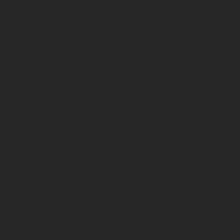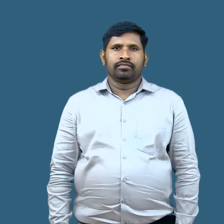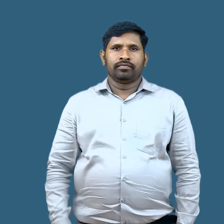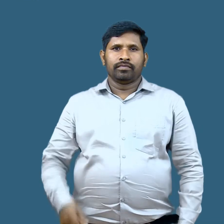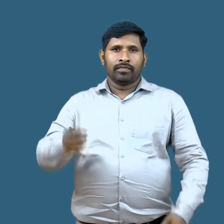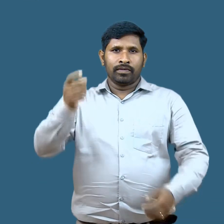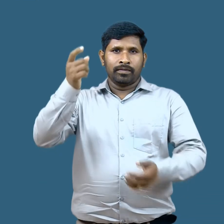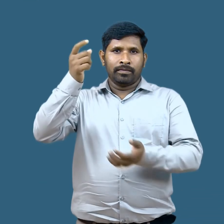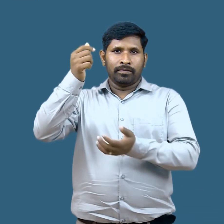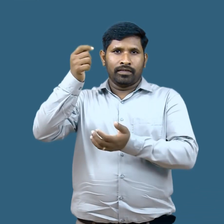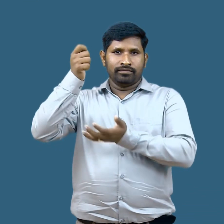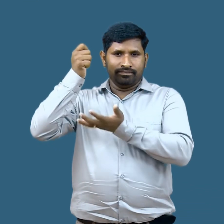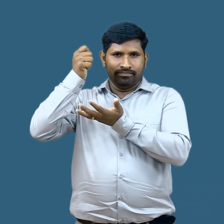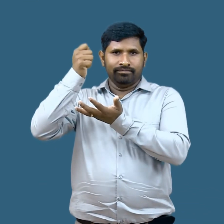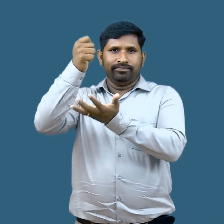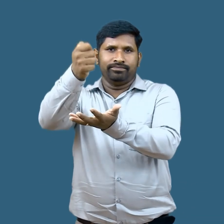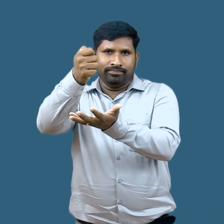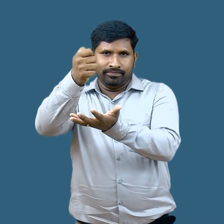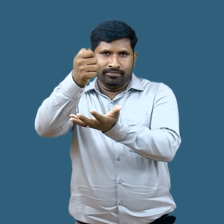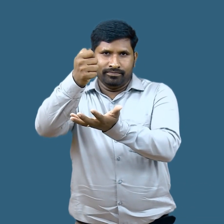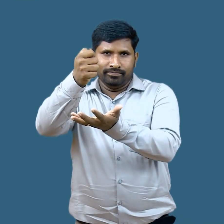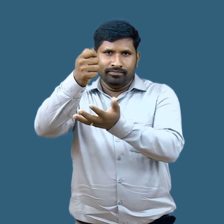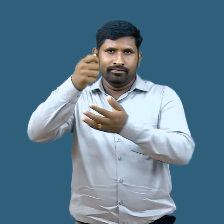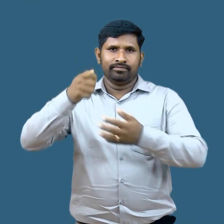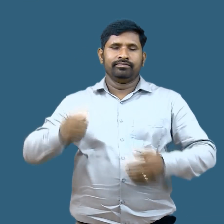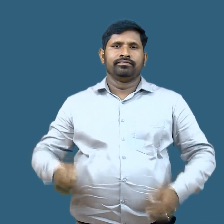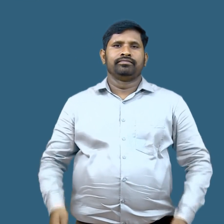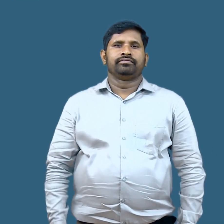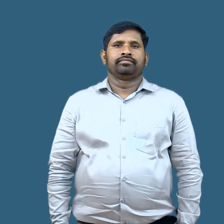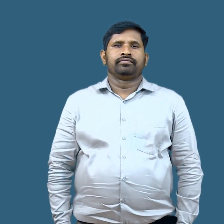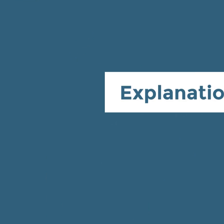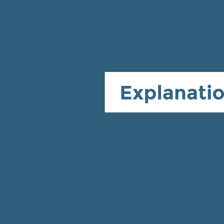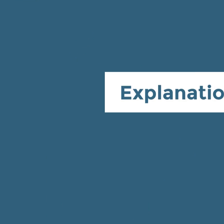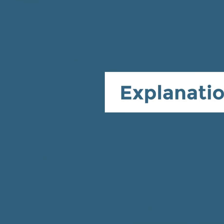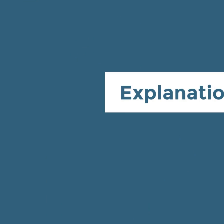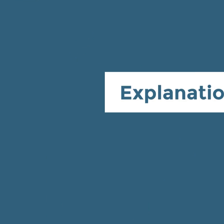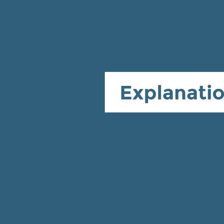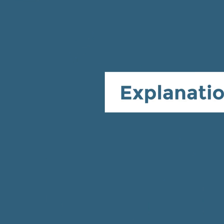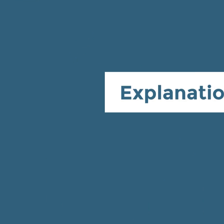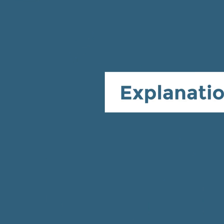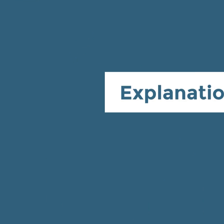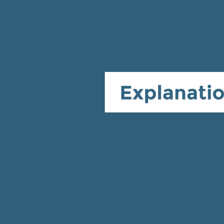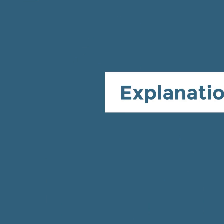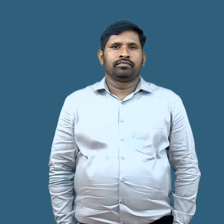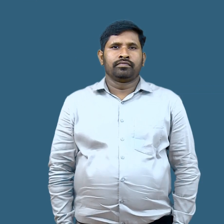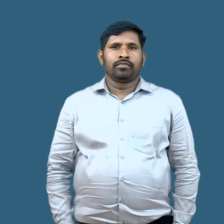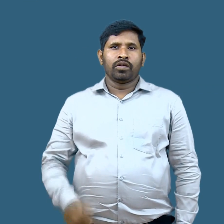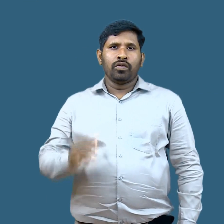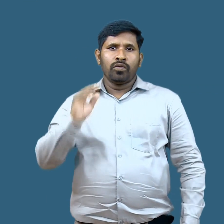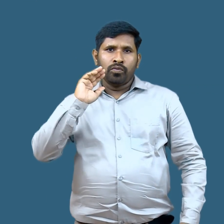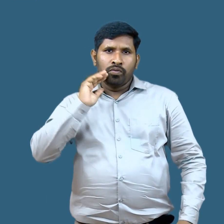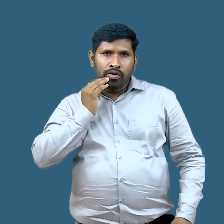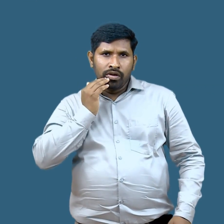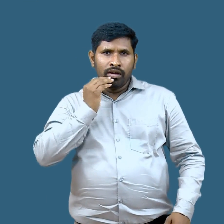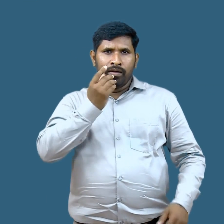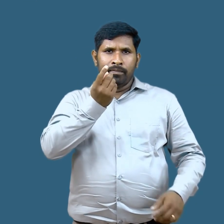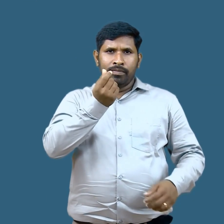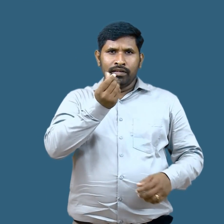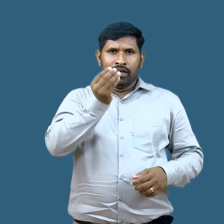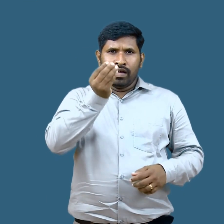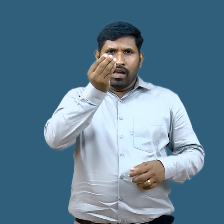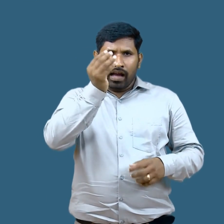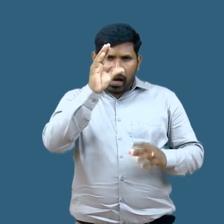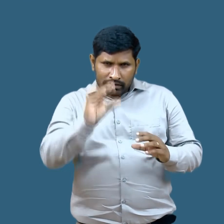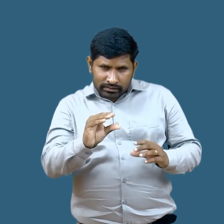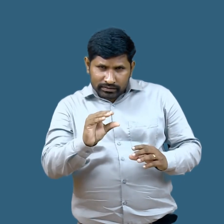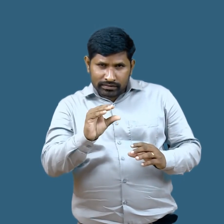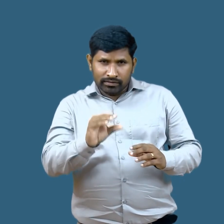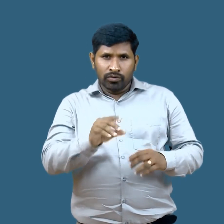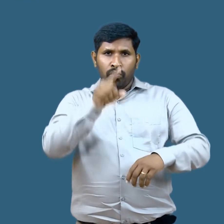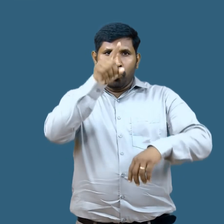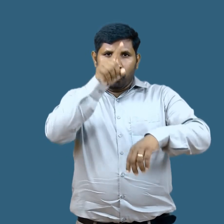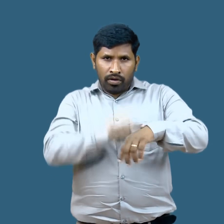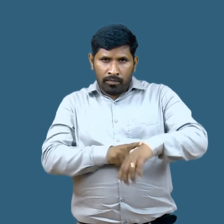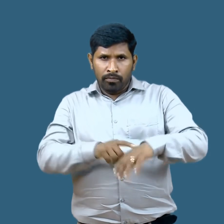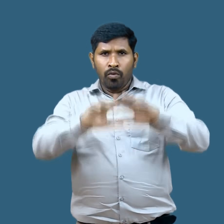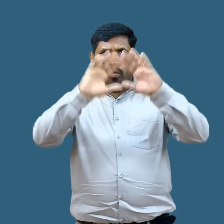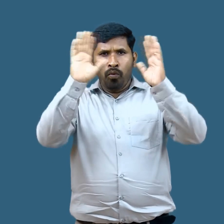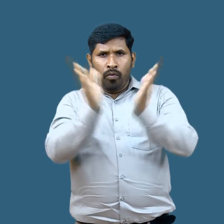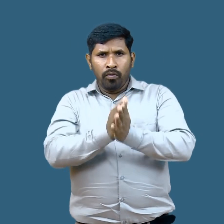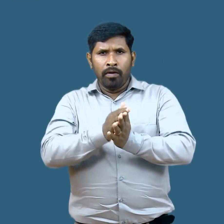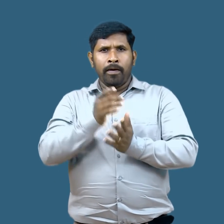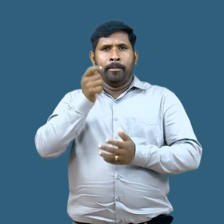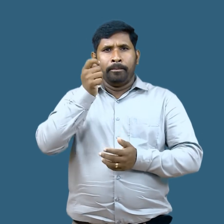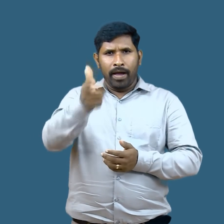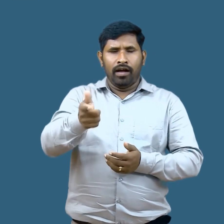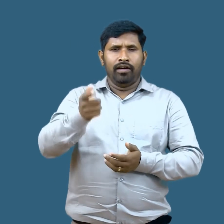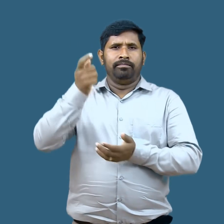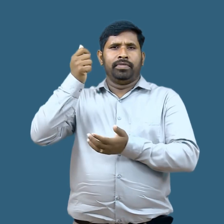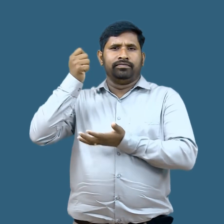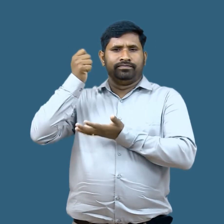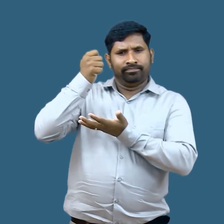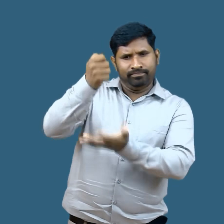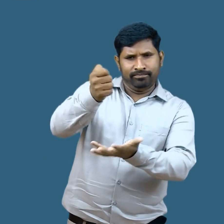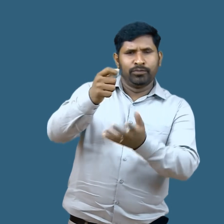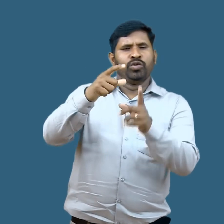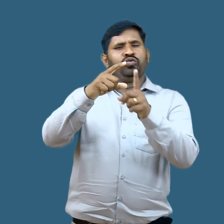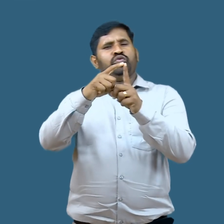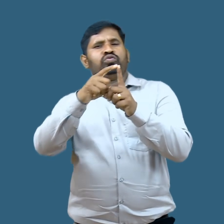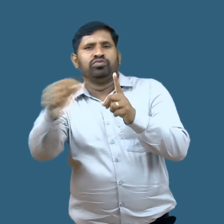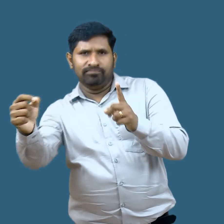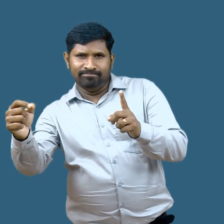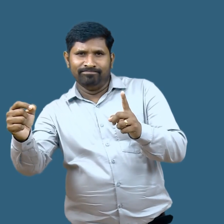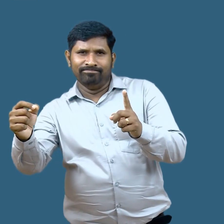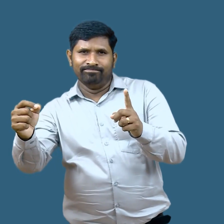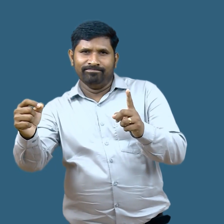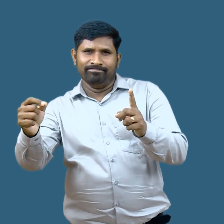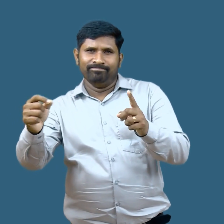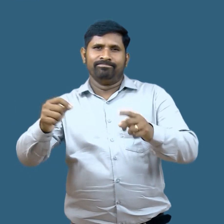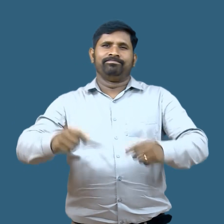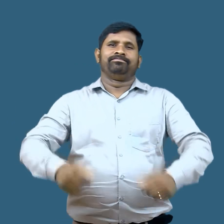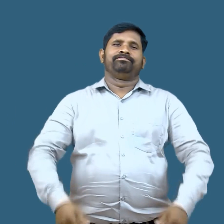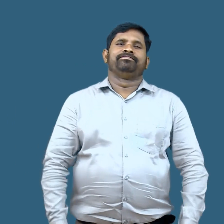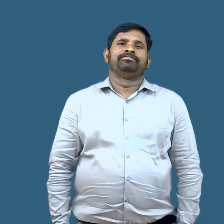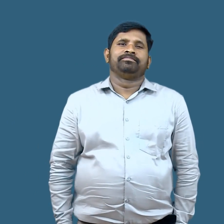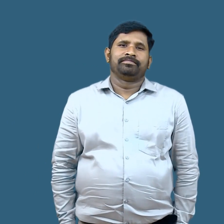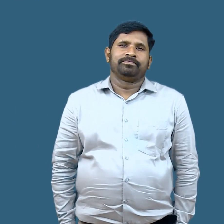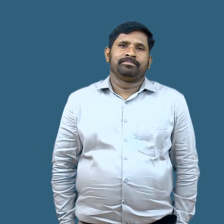Funding